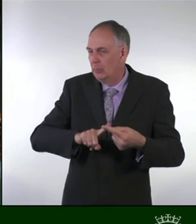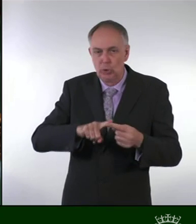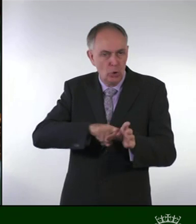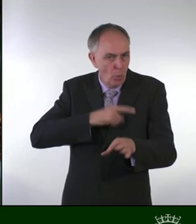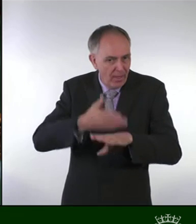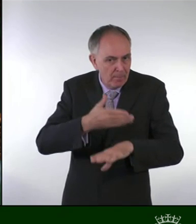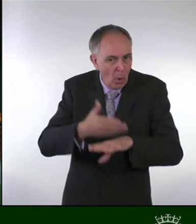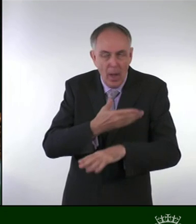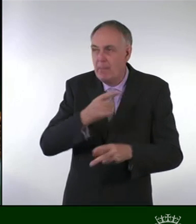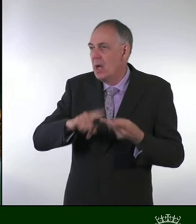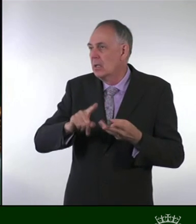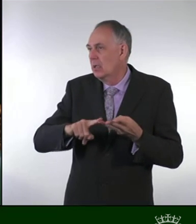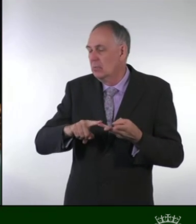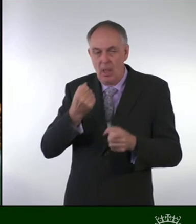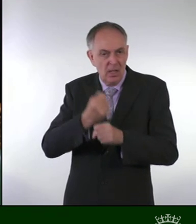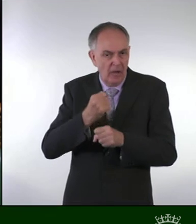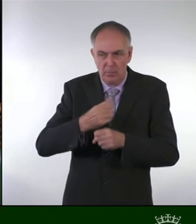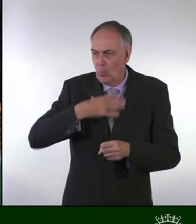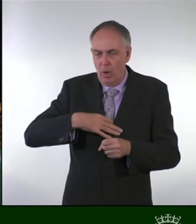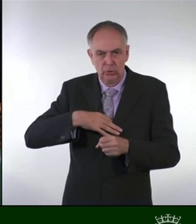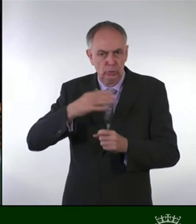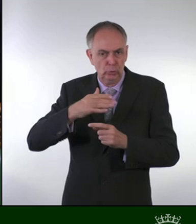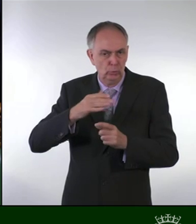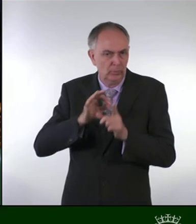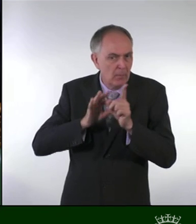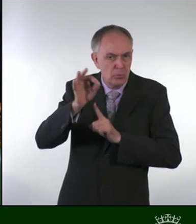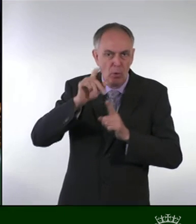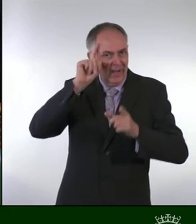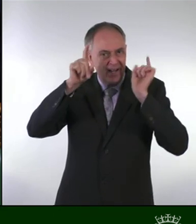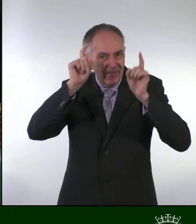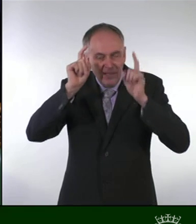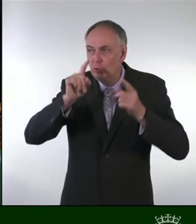The Government want to increase innovation investment and to have a dynamic supply chain.